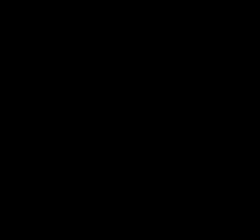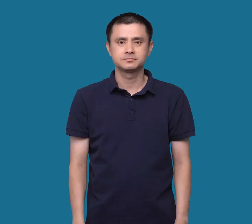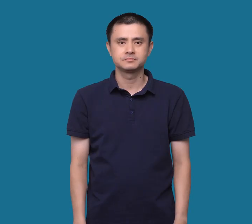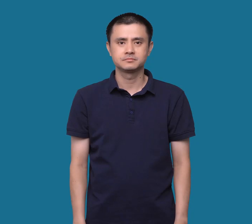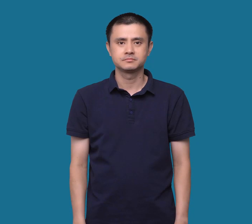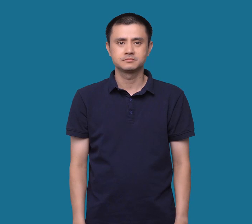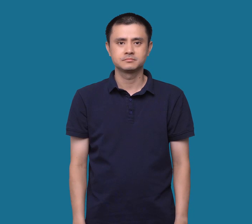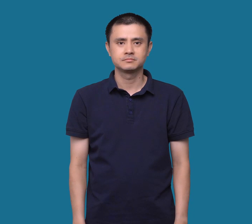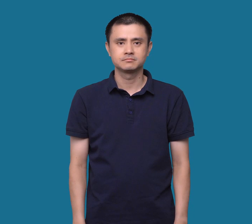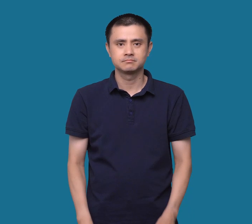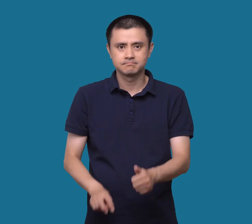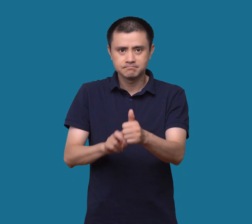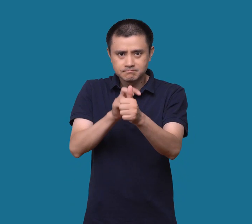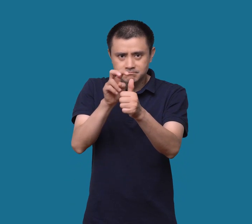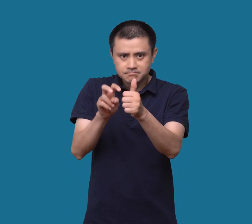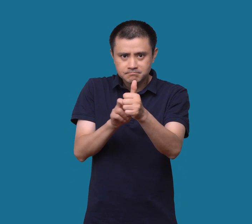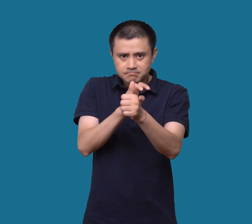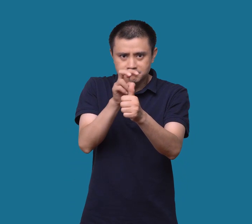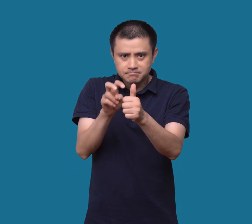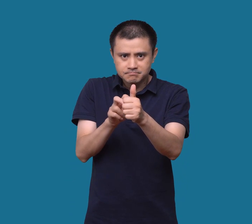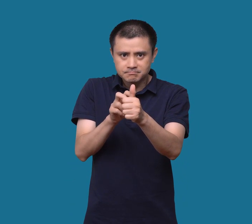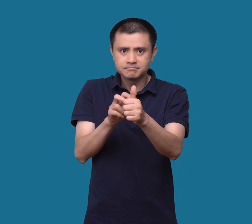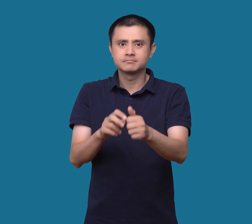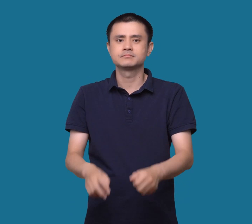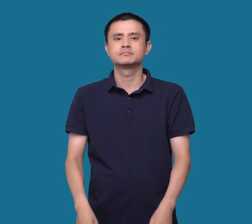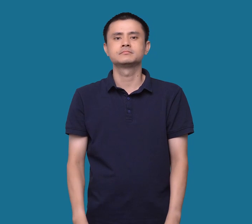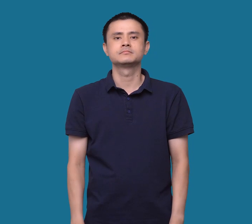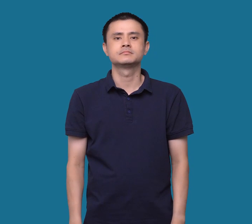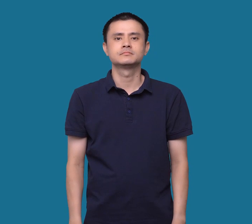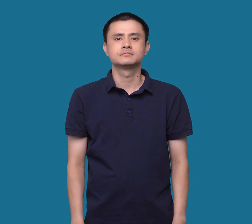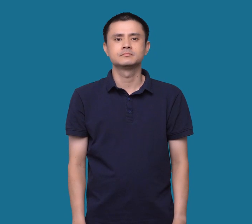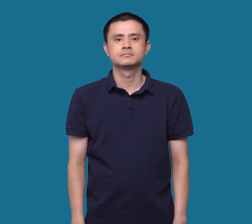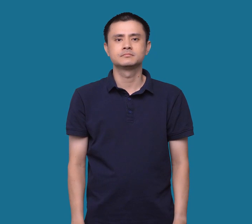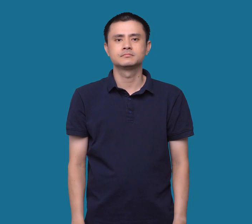trông nom